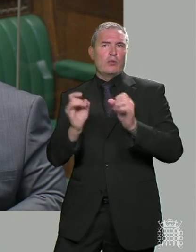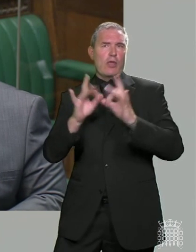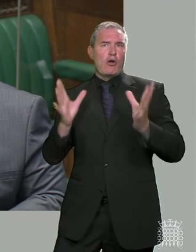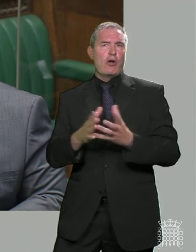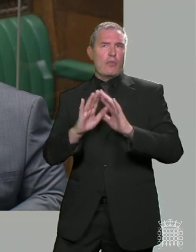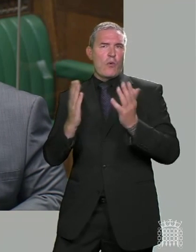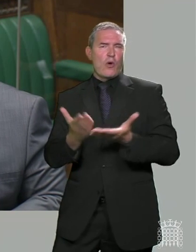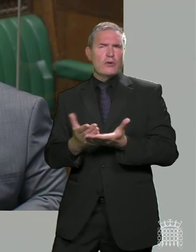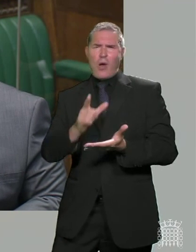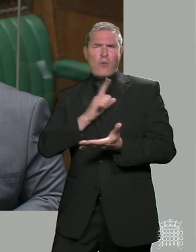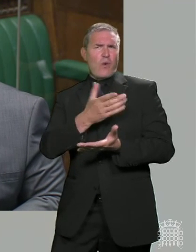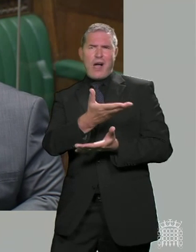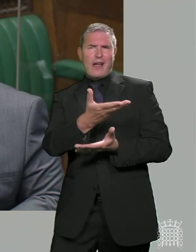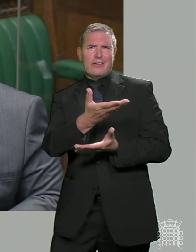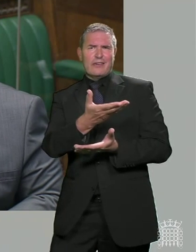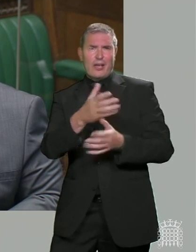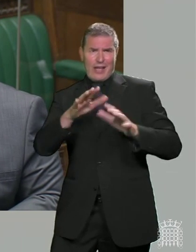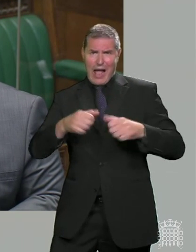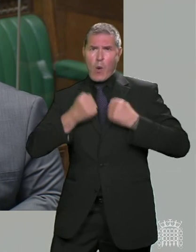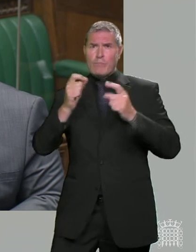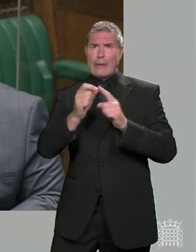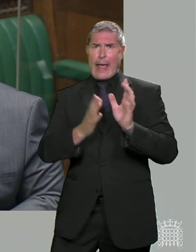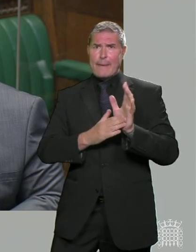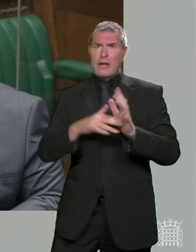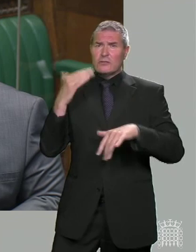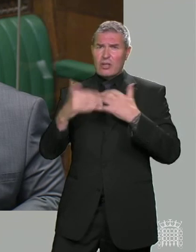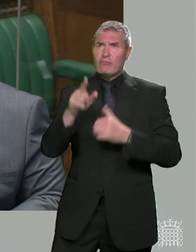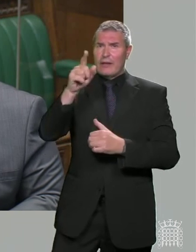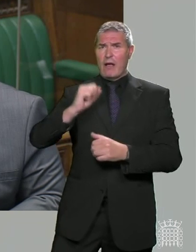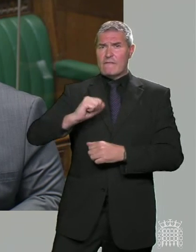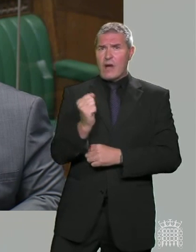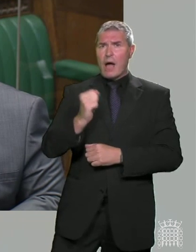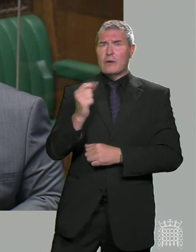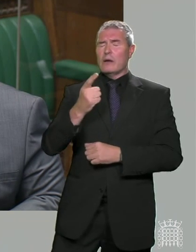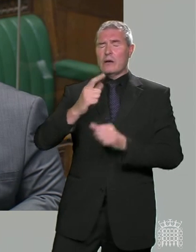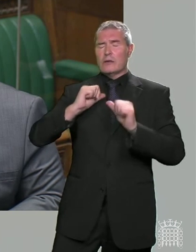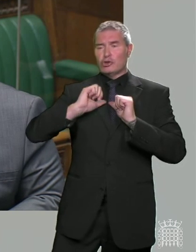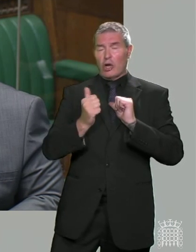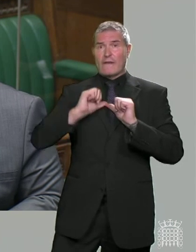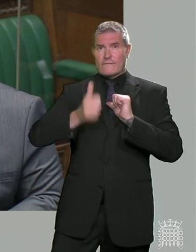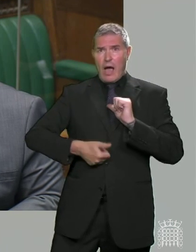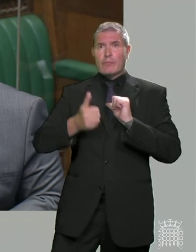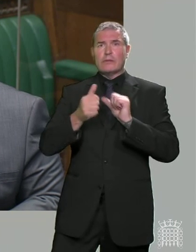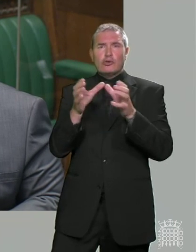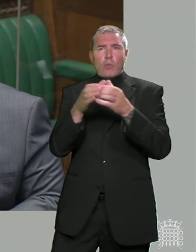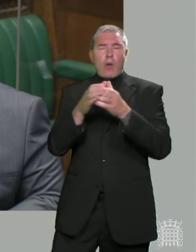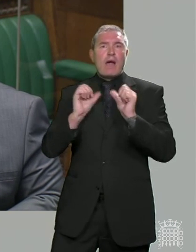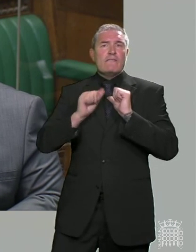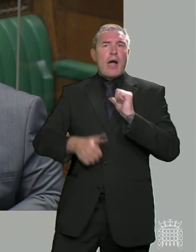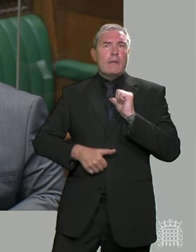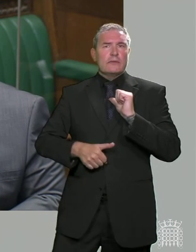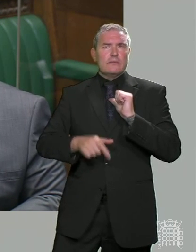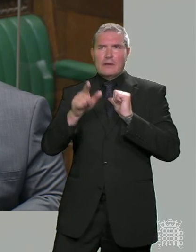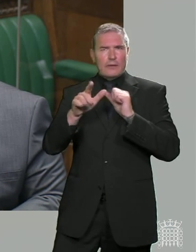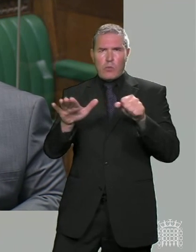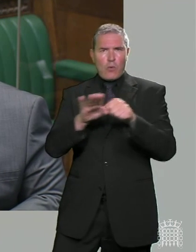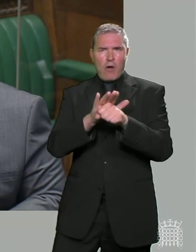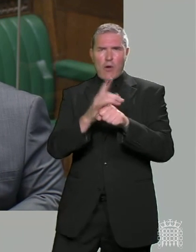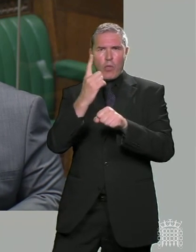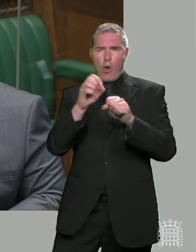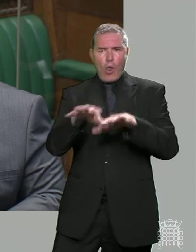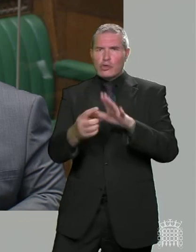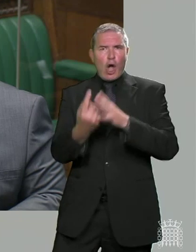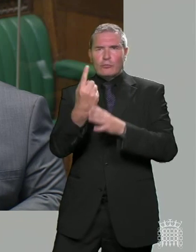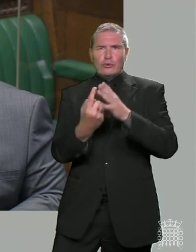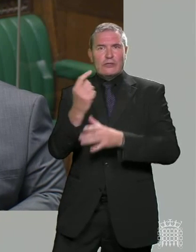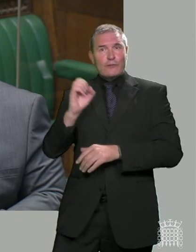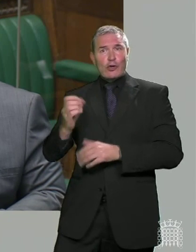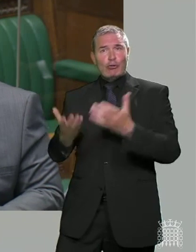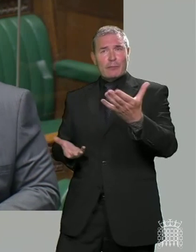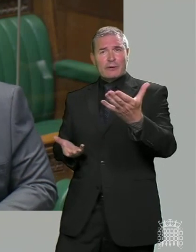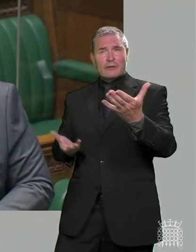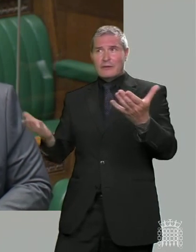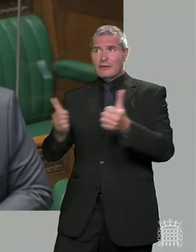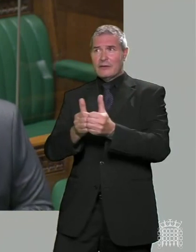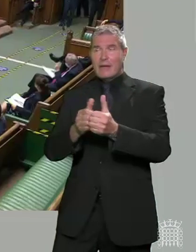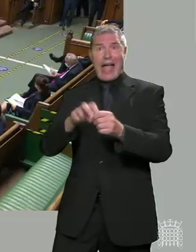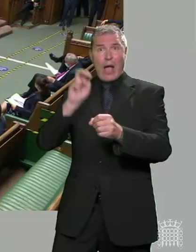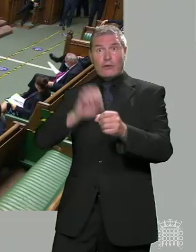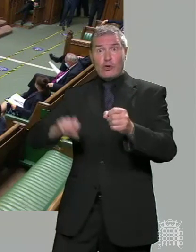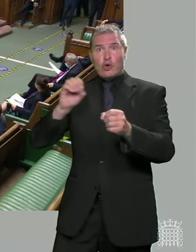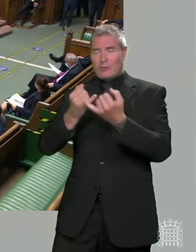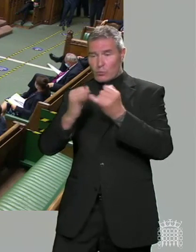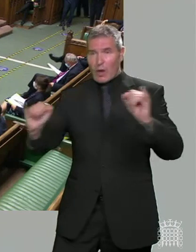Why is the Prime Minister willing to put the livelihoods of farmers and crofters across Scotland in peril for a shoddy trade deal with Australia, which will not even cover 1% of the lost opportunities to Europe’s markets that we have lost through Brexit?